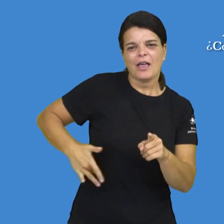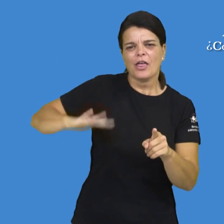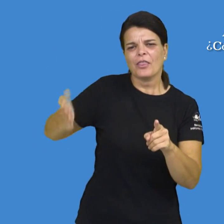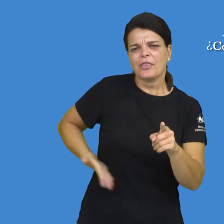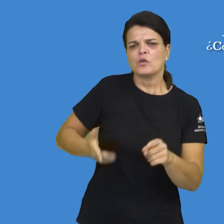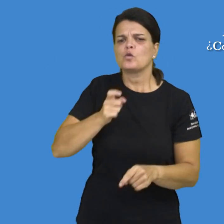afectar